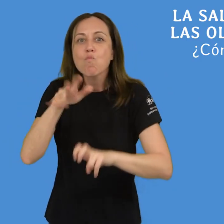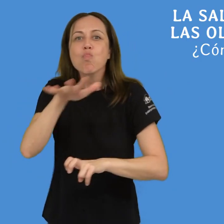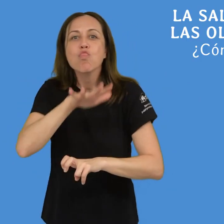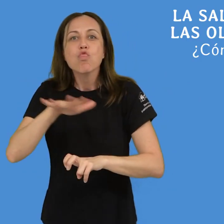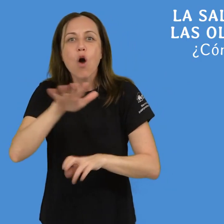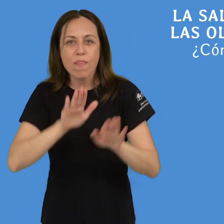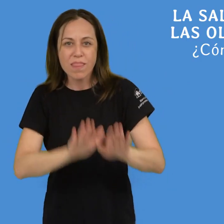dónde